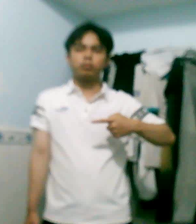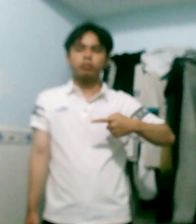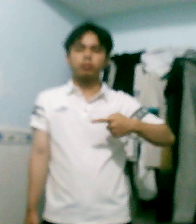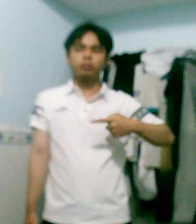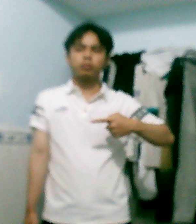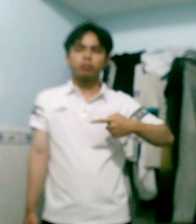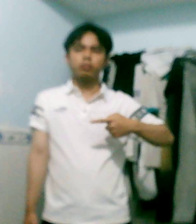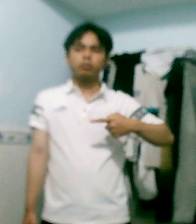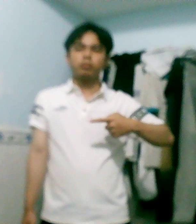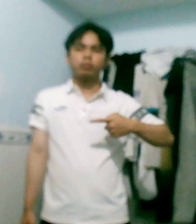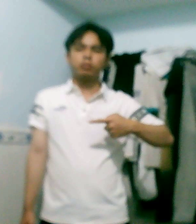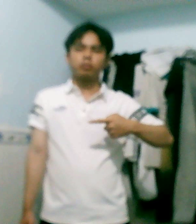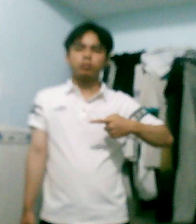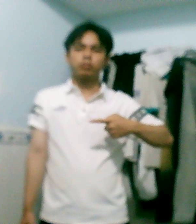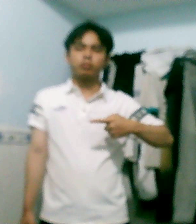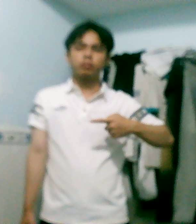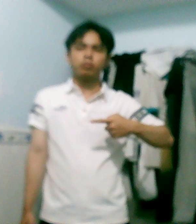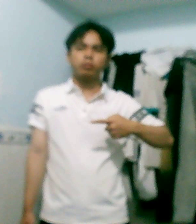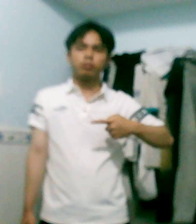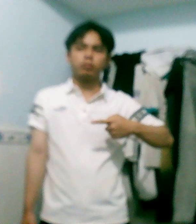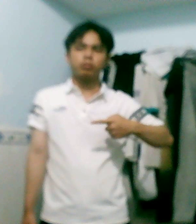g